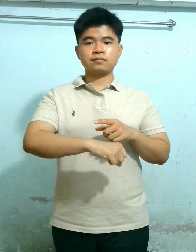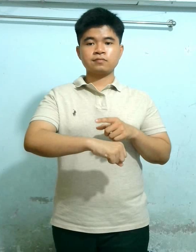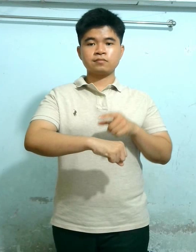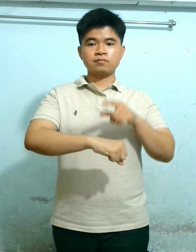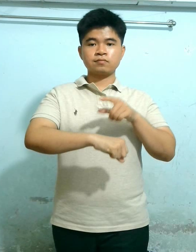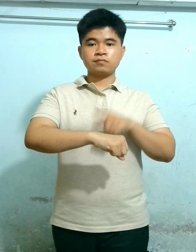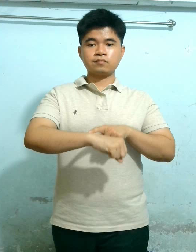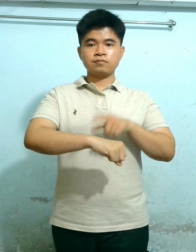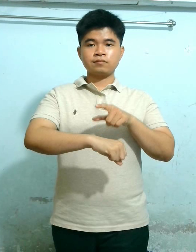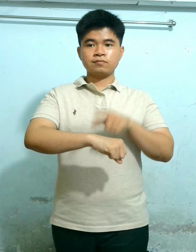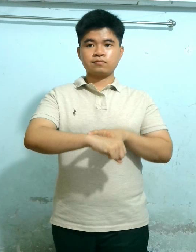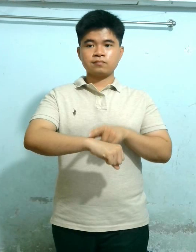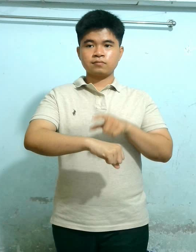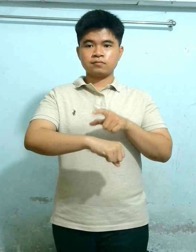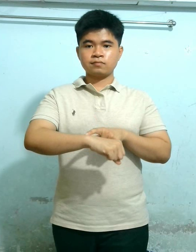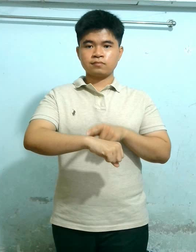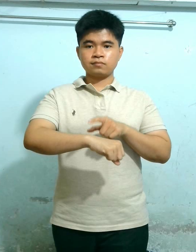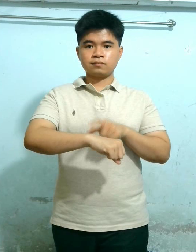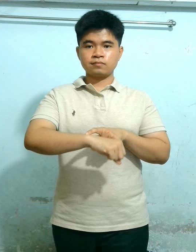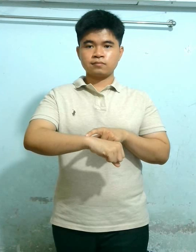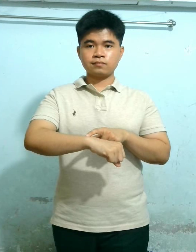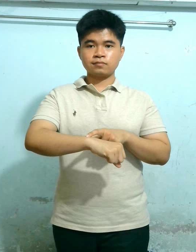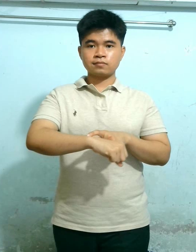gio